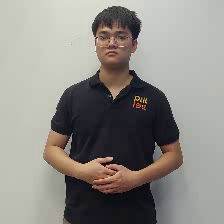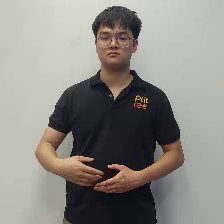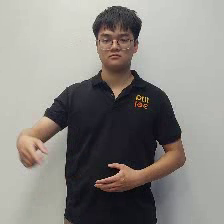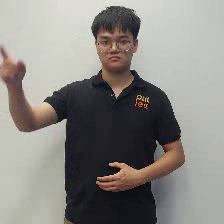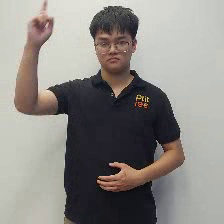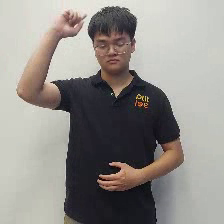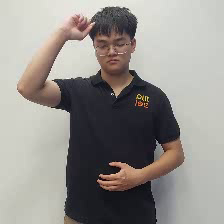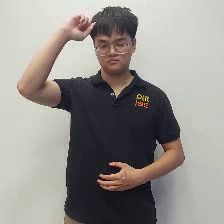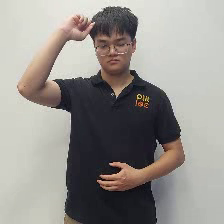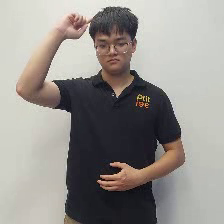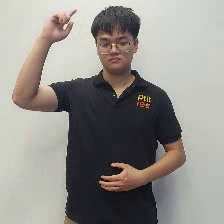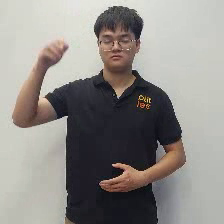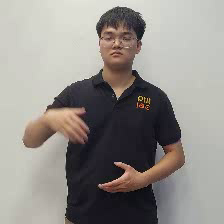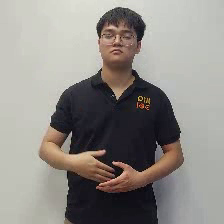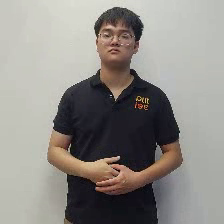Đầu